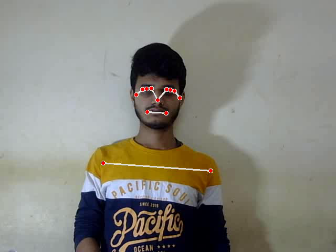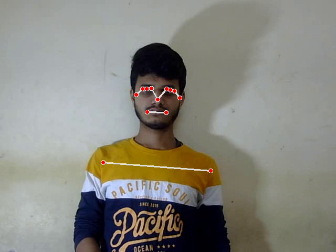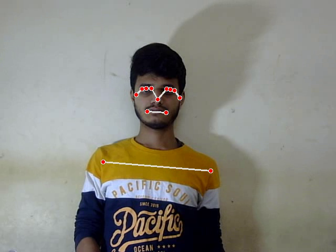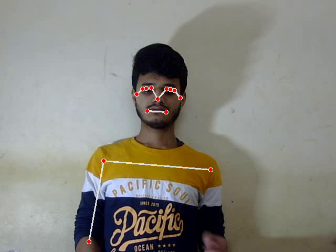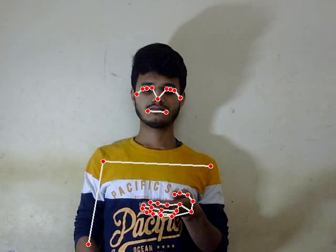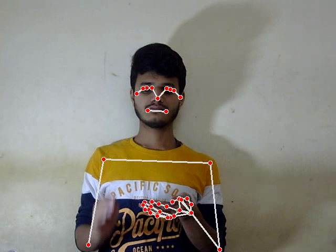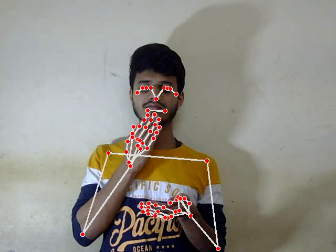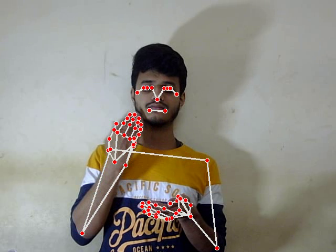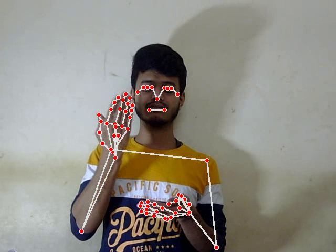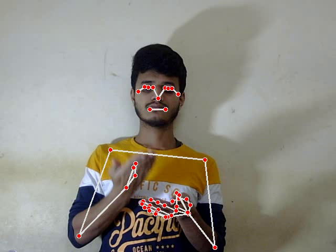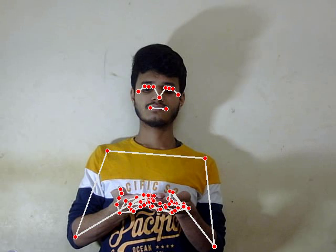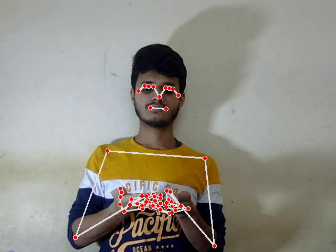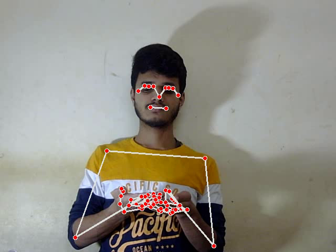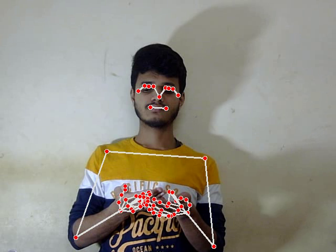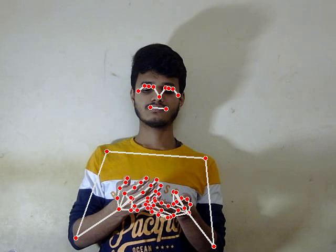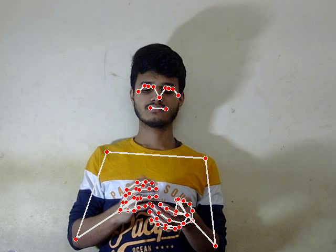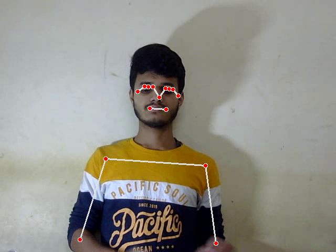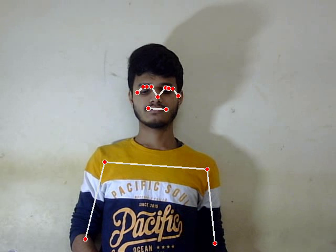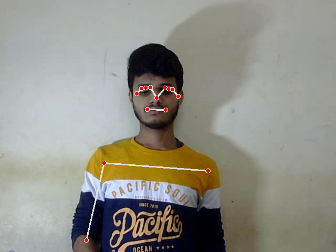good